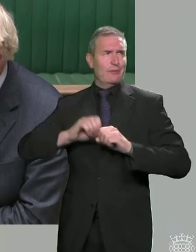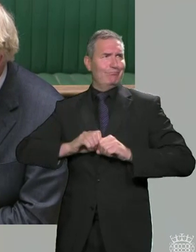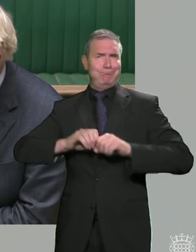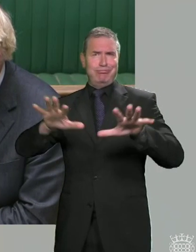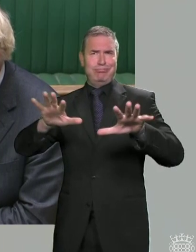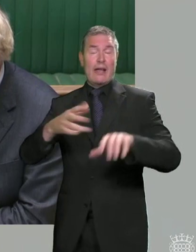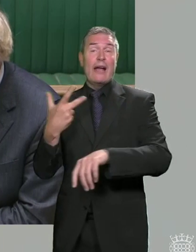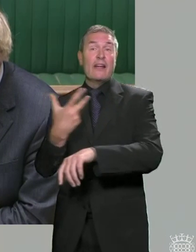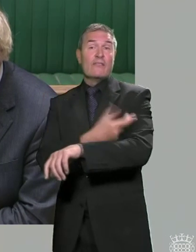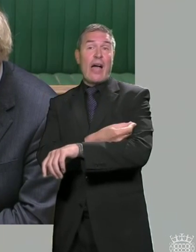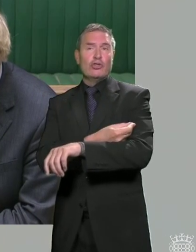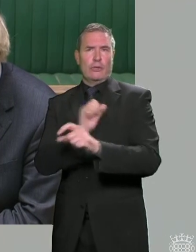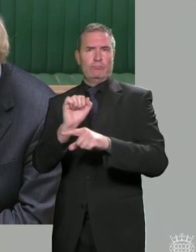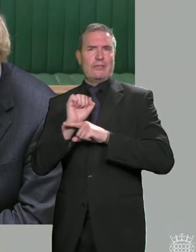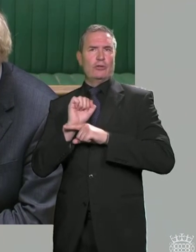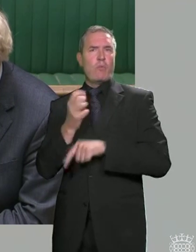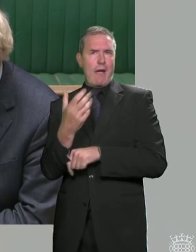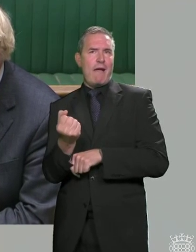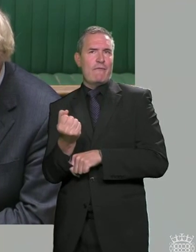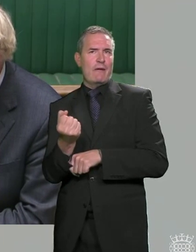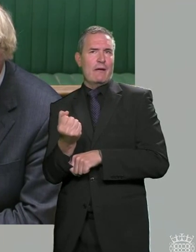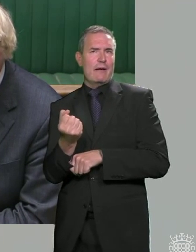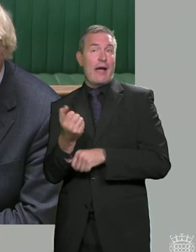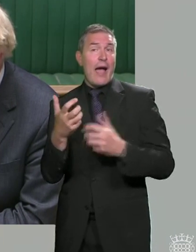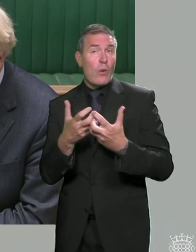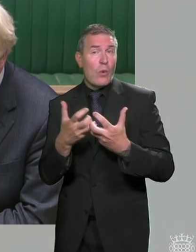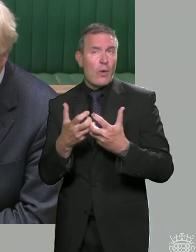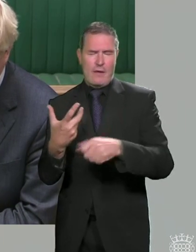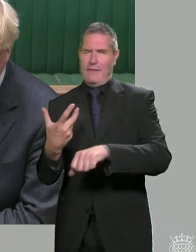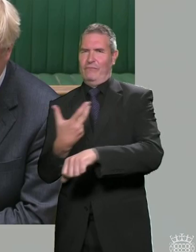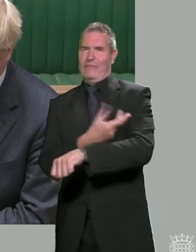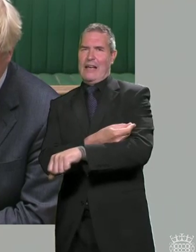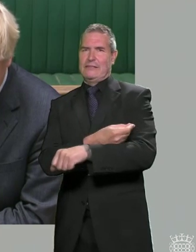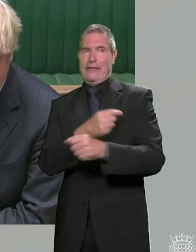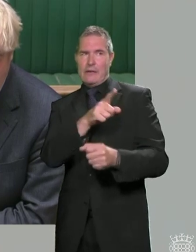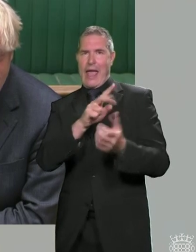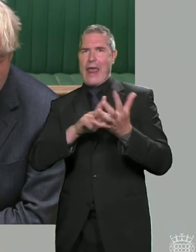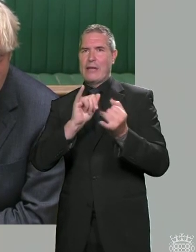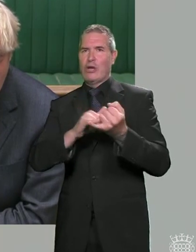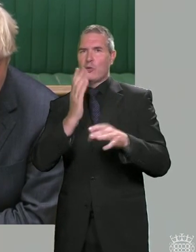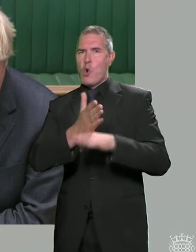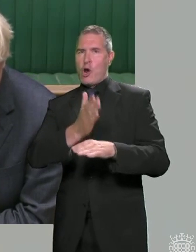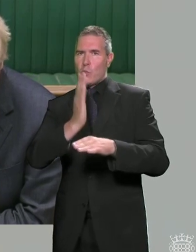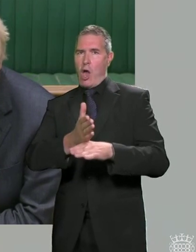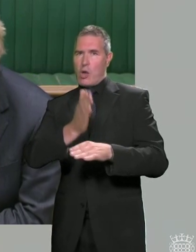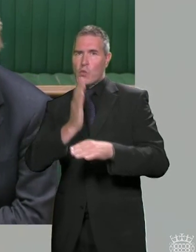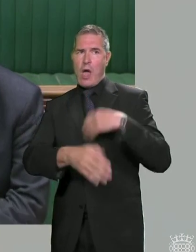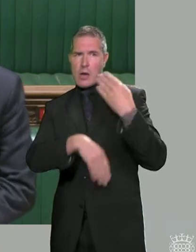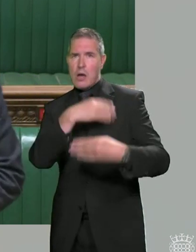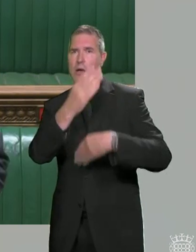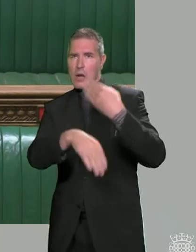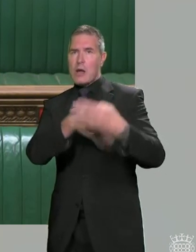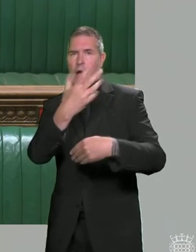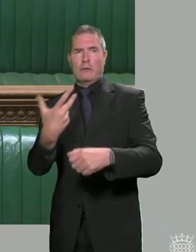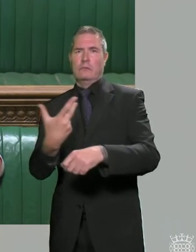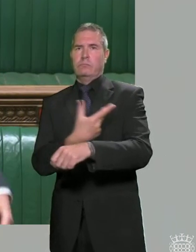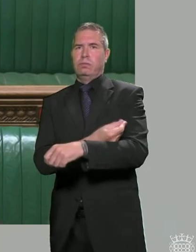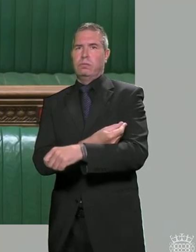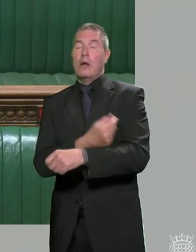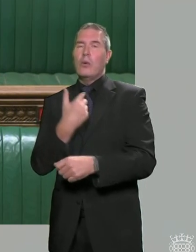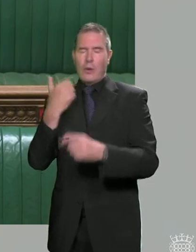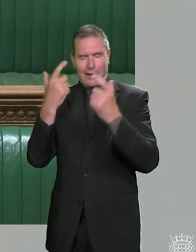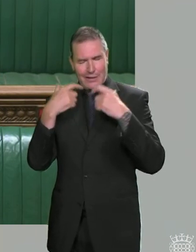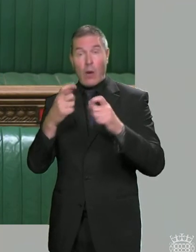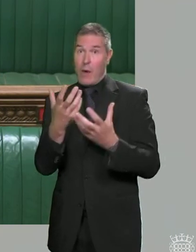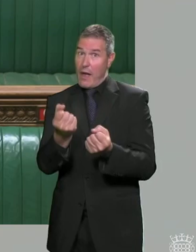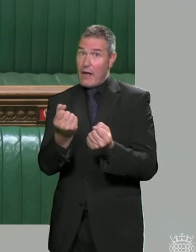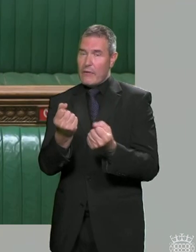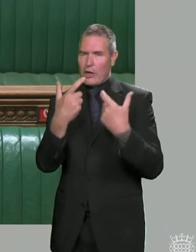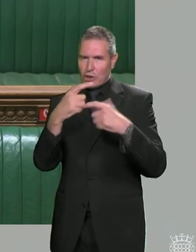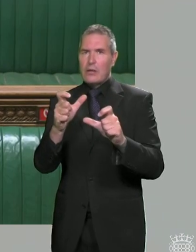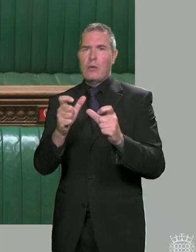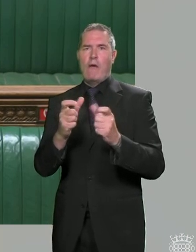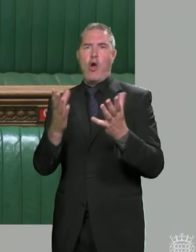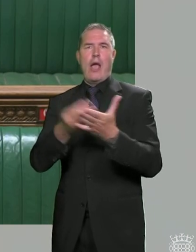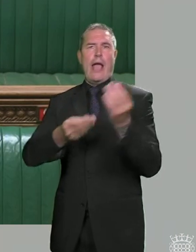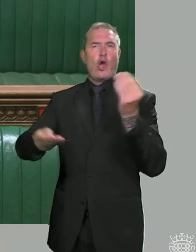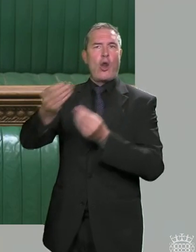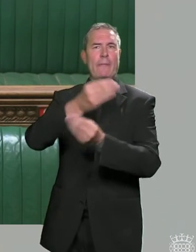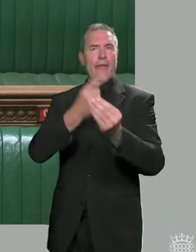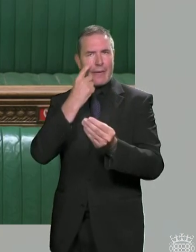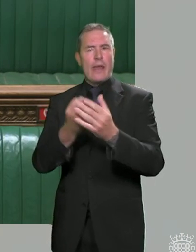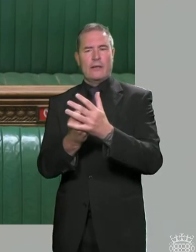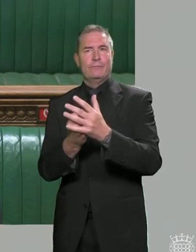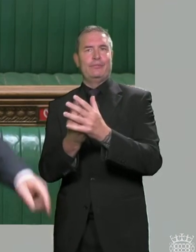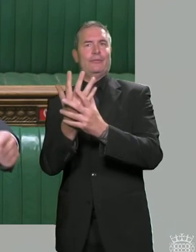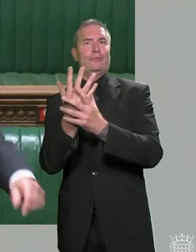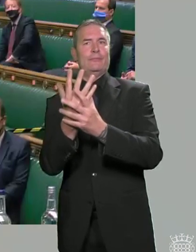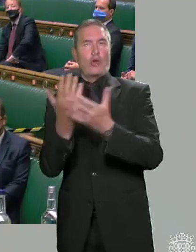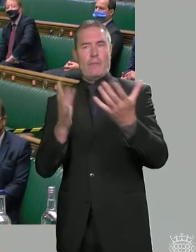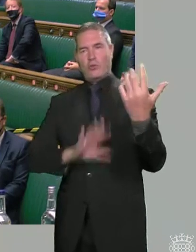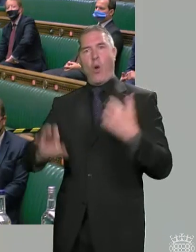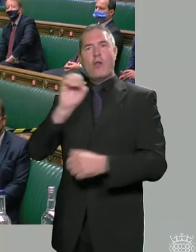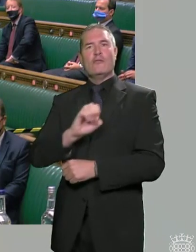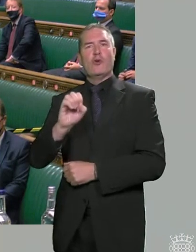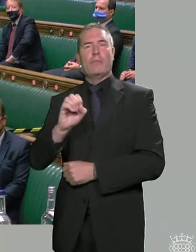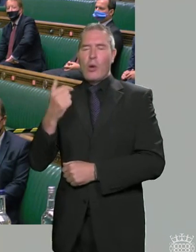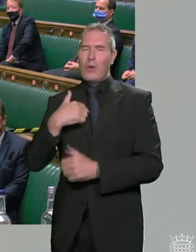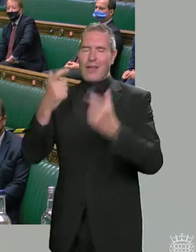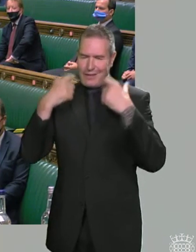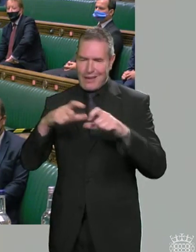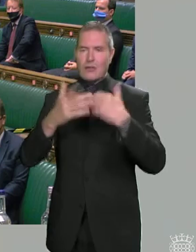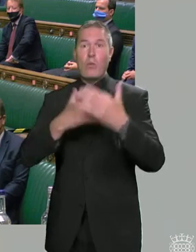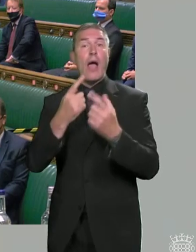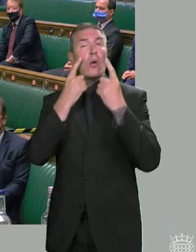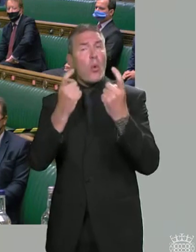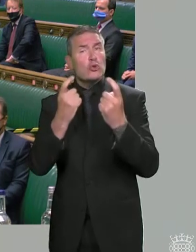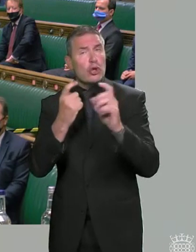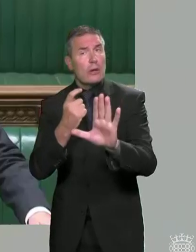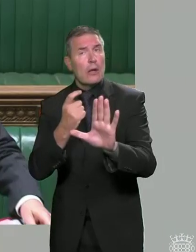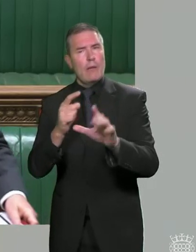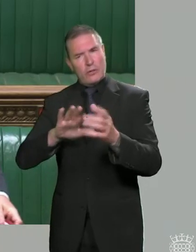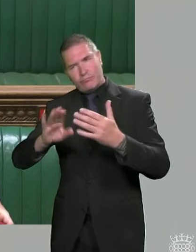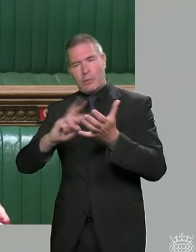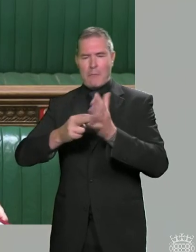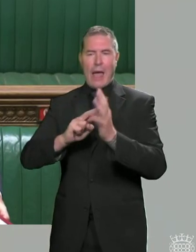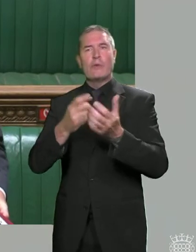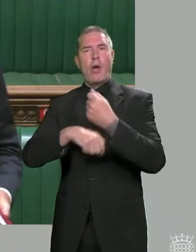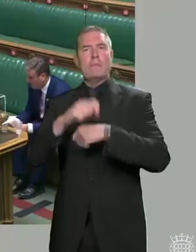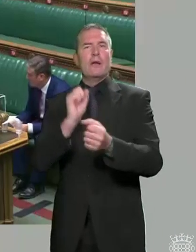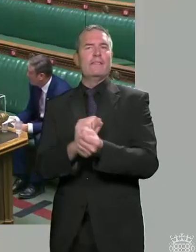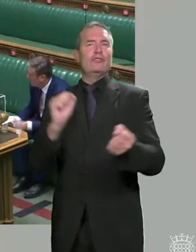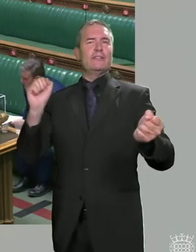We have a very, very high degree of protection. It is thanks to the vaccine roll-out and the fantastic efforts of the NHS that we now have and can continue with one of the most open economies and societies in Europe and get on with our cautious but irreversible road map to freedom.